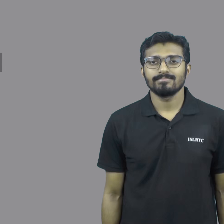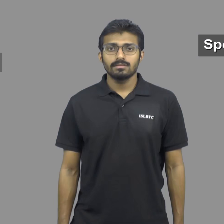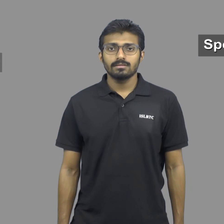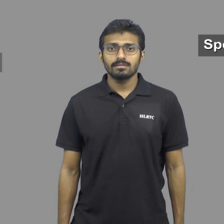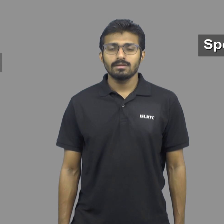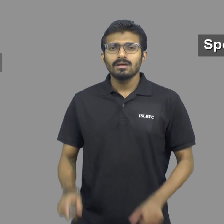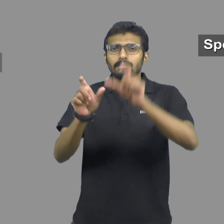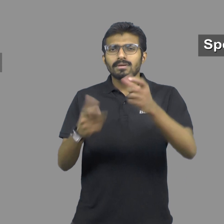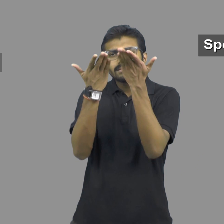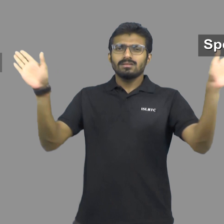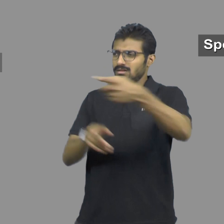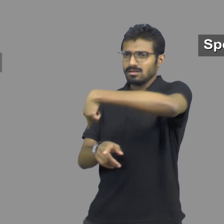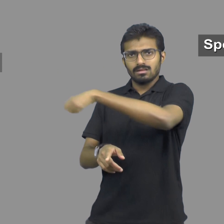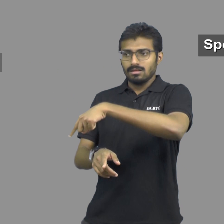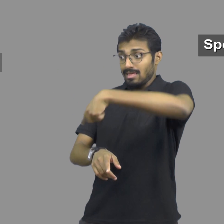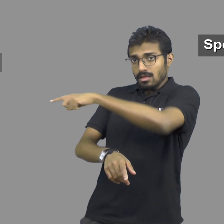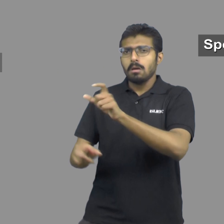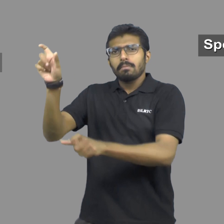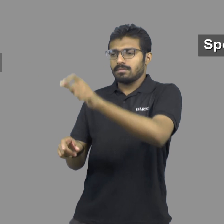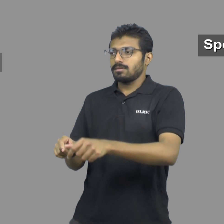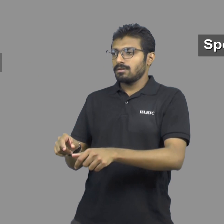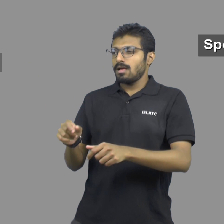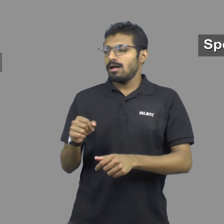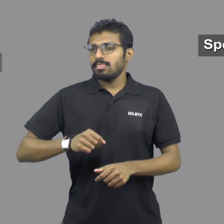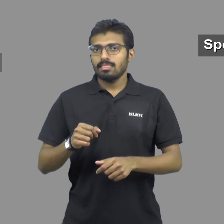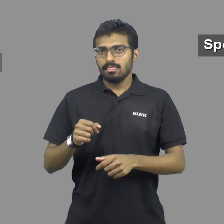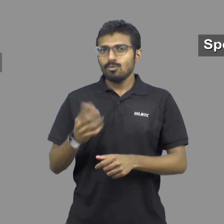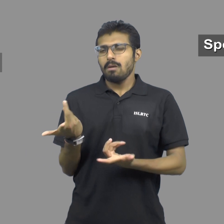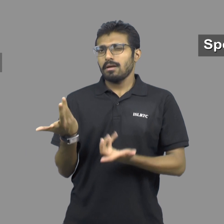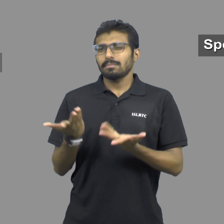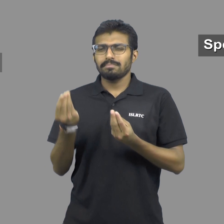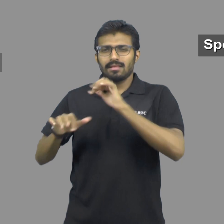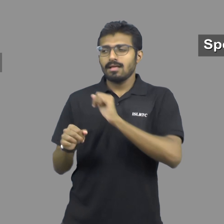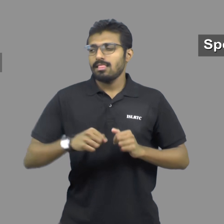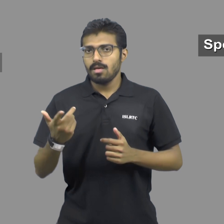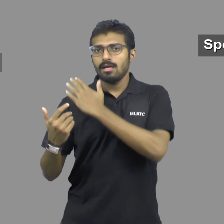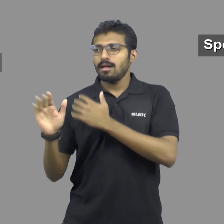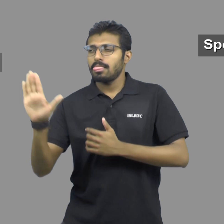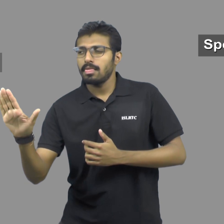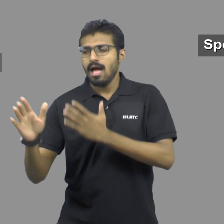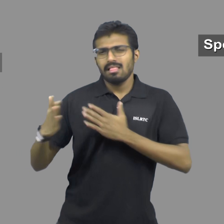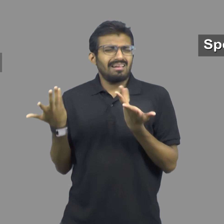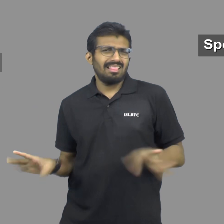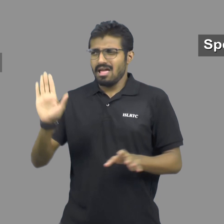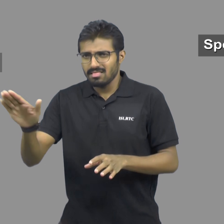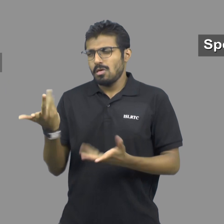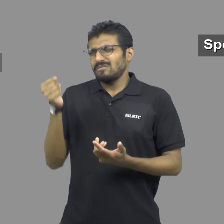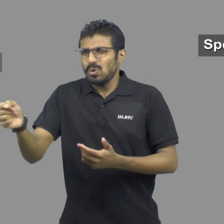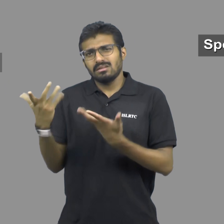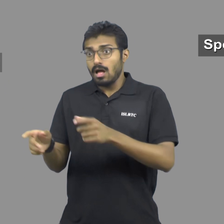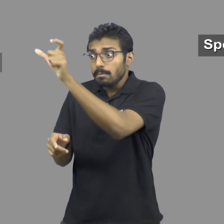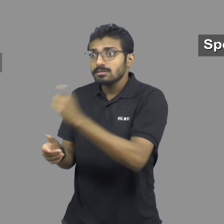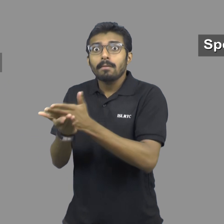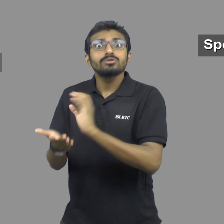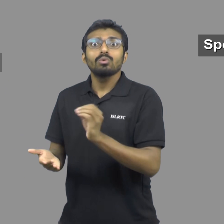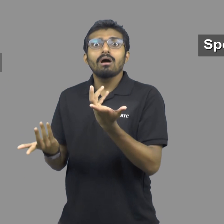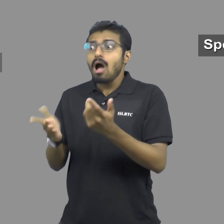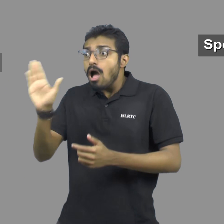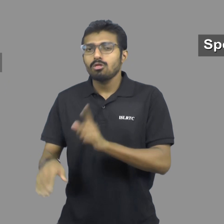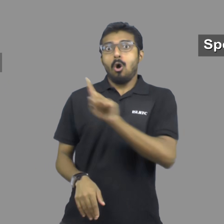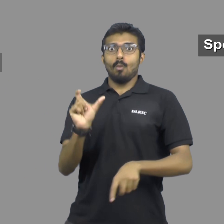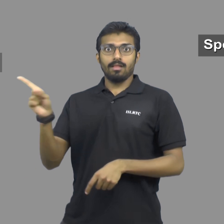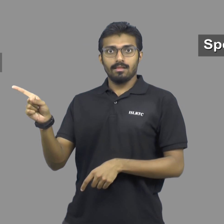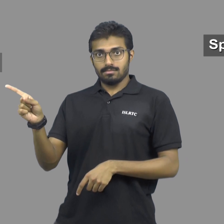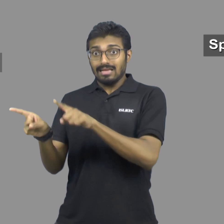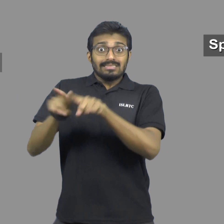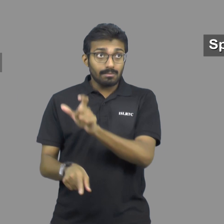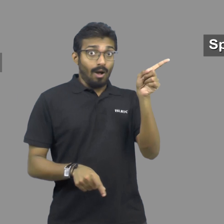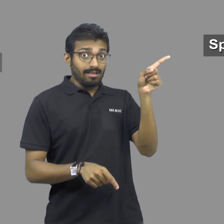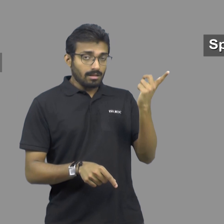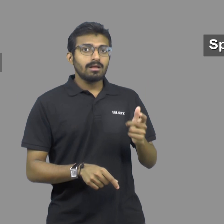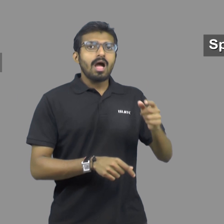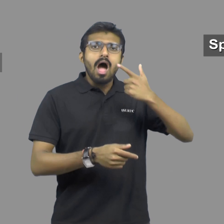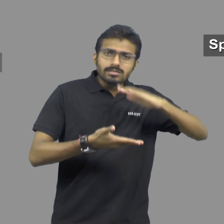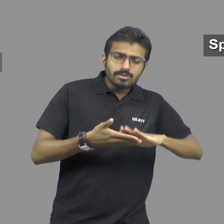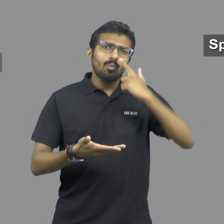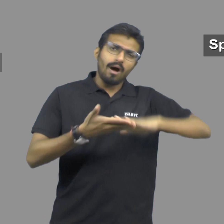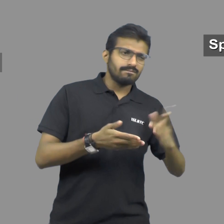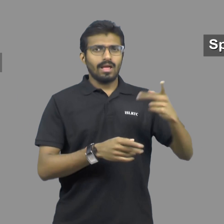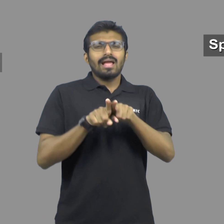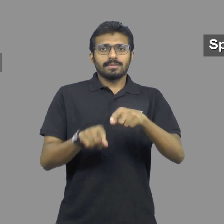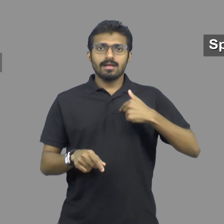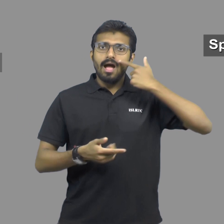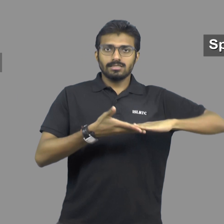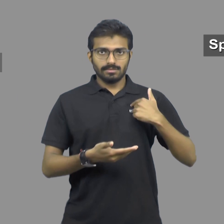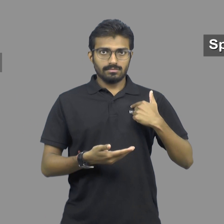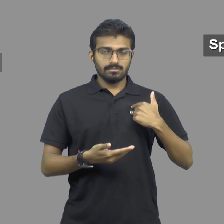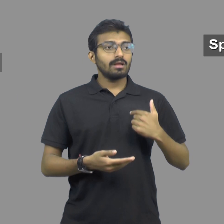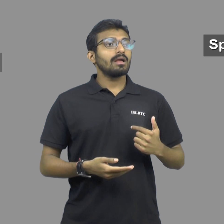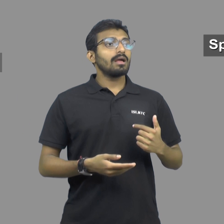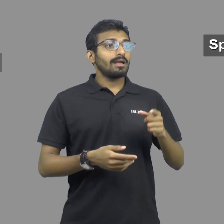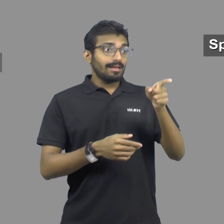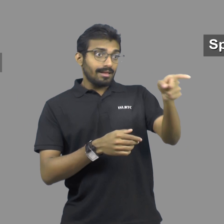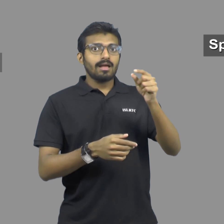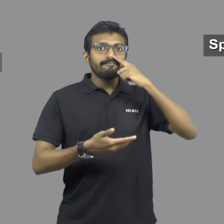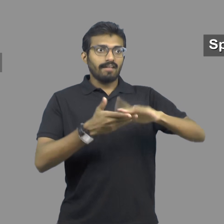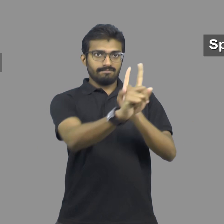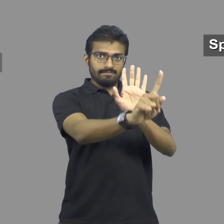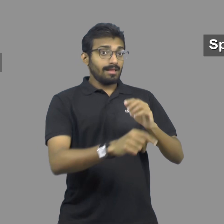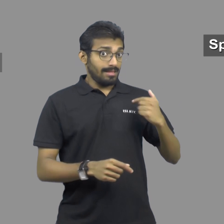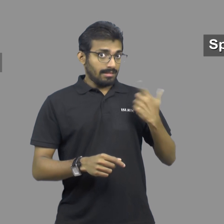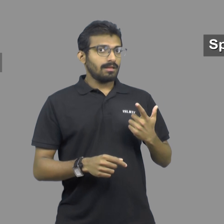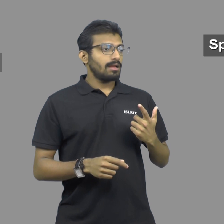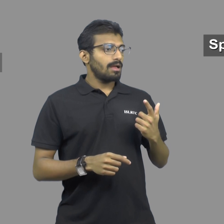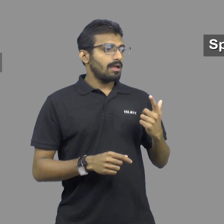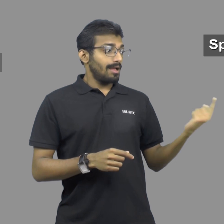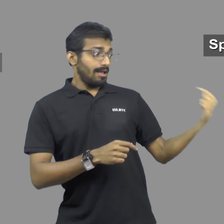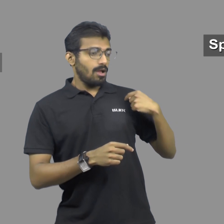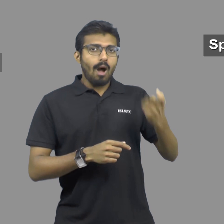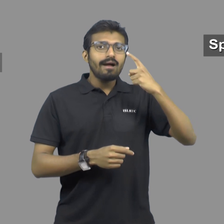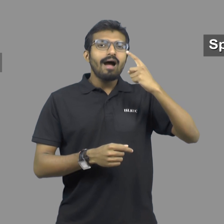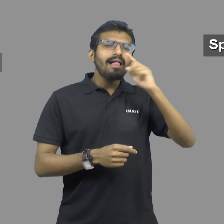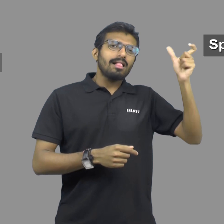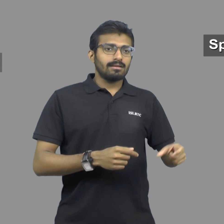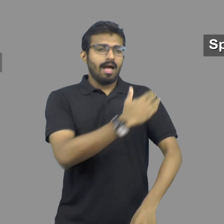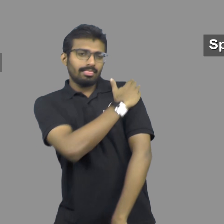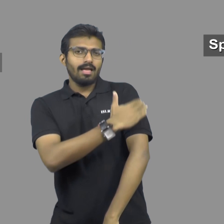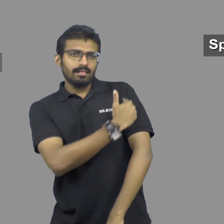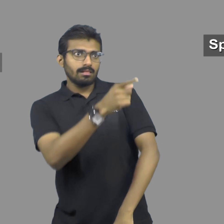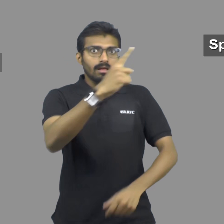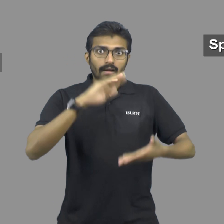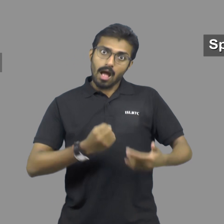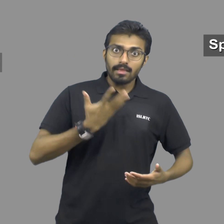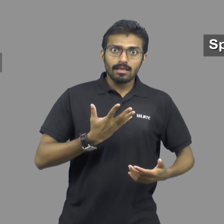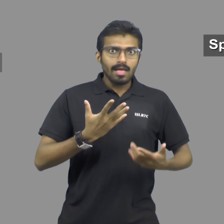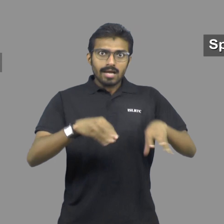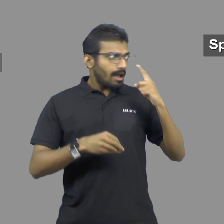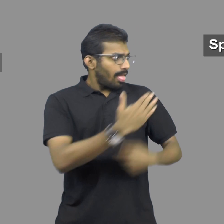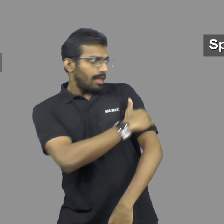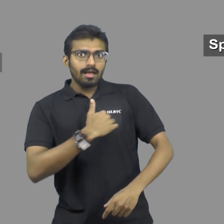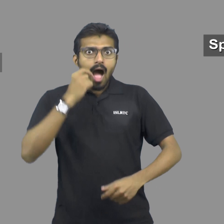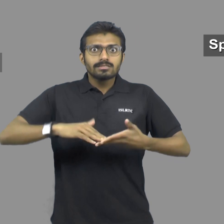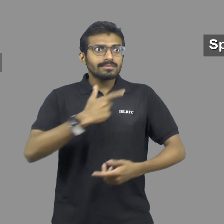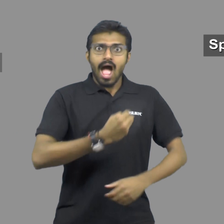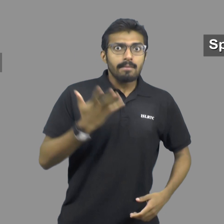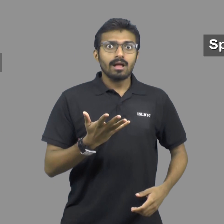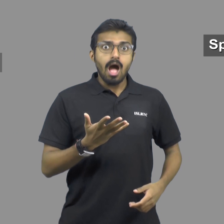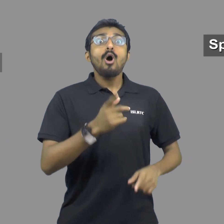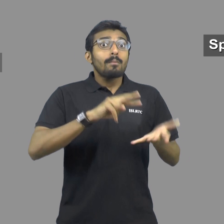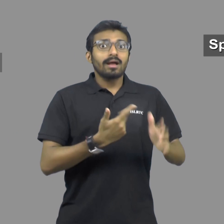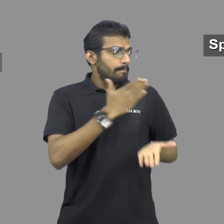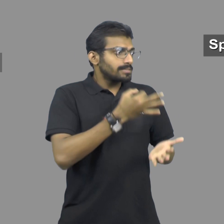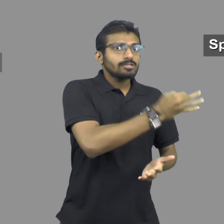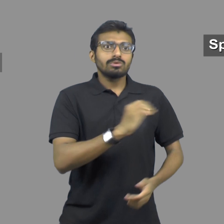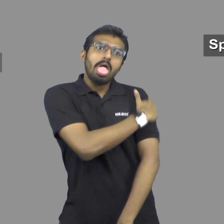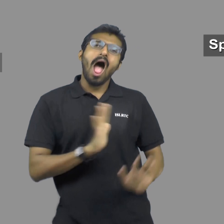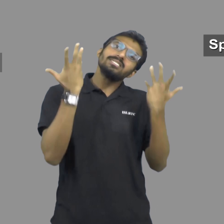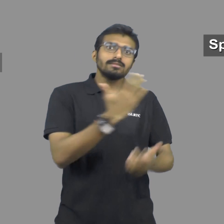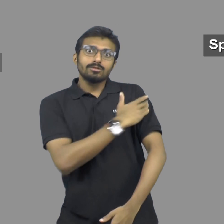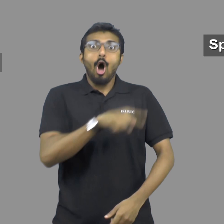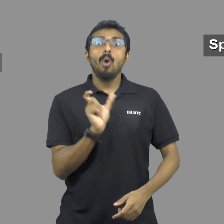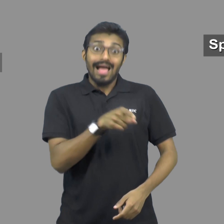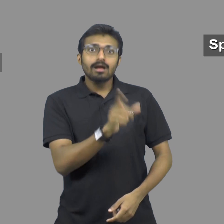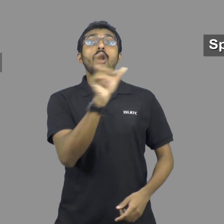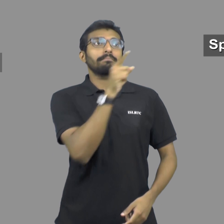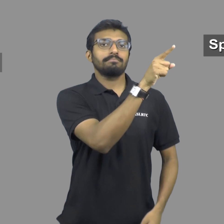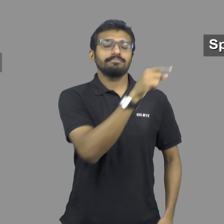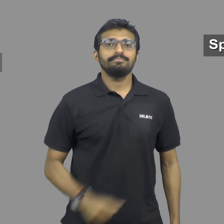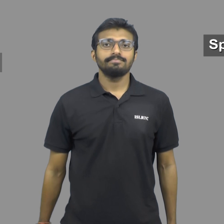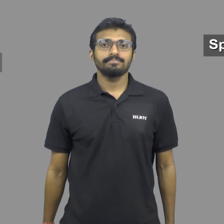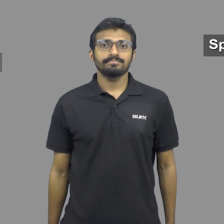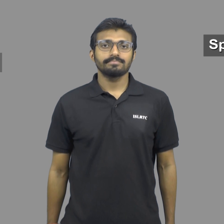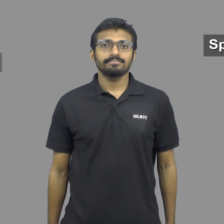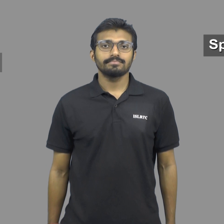Battery Spousal Battery